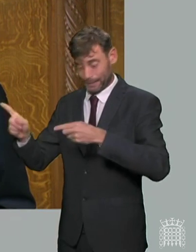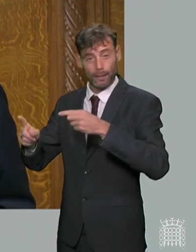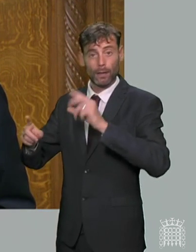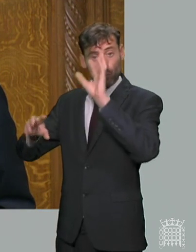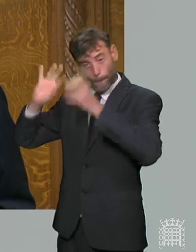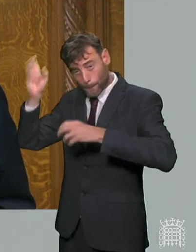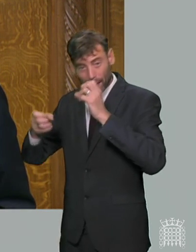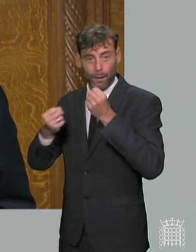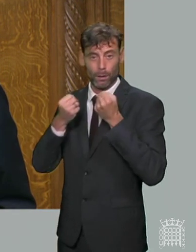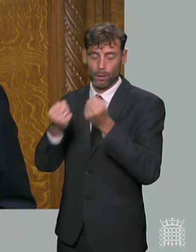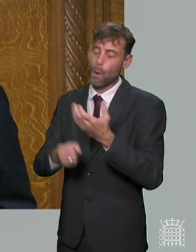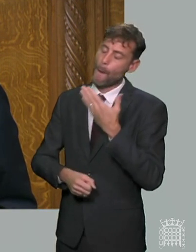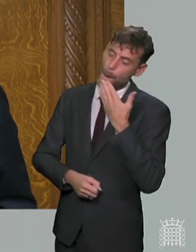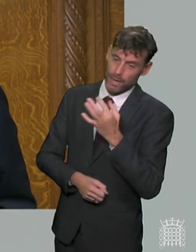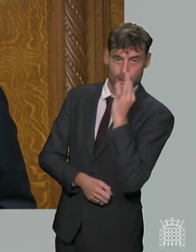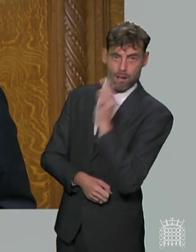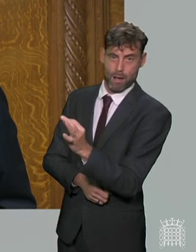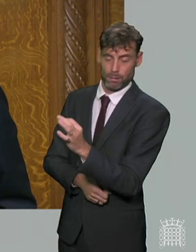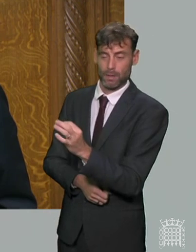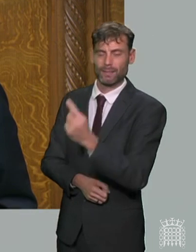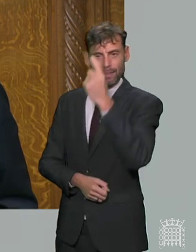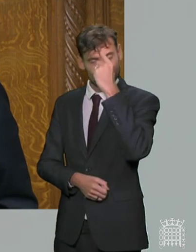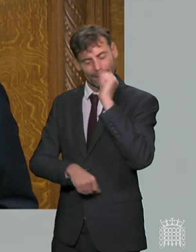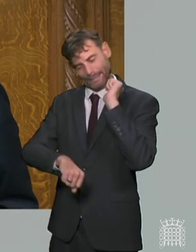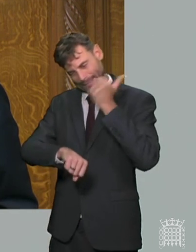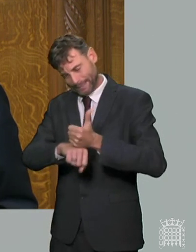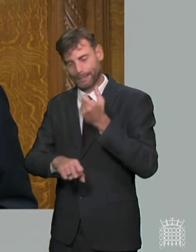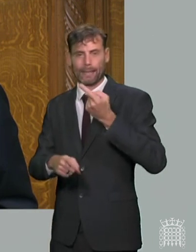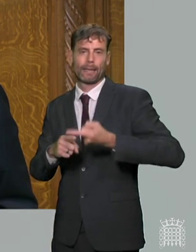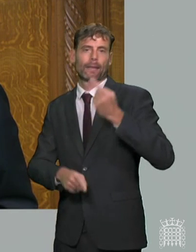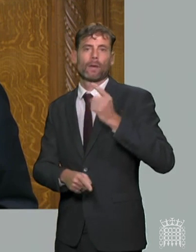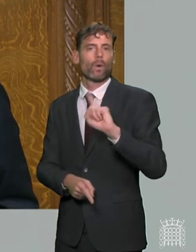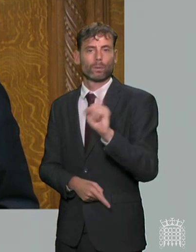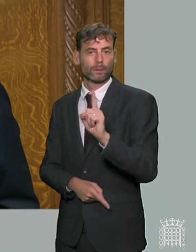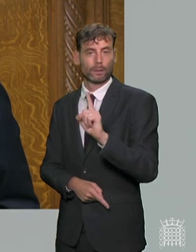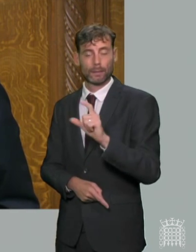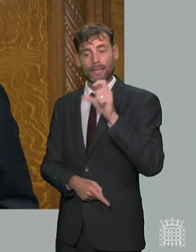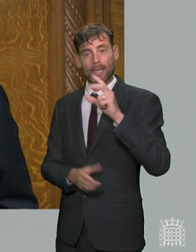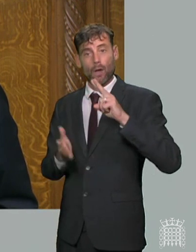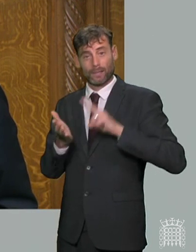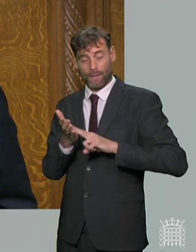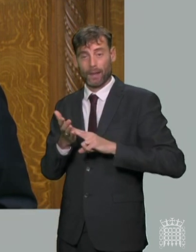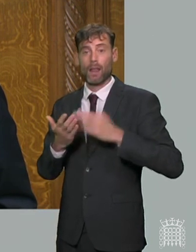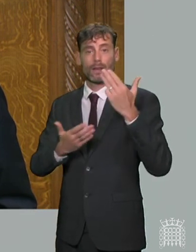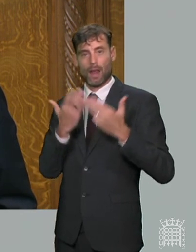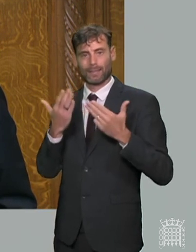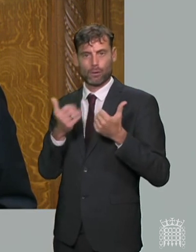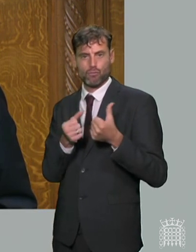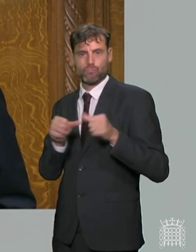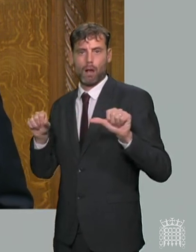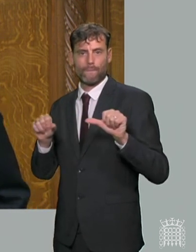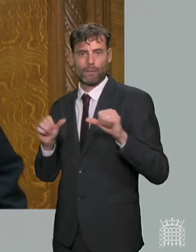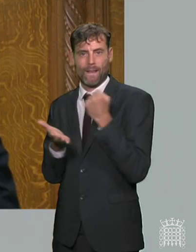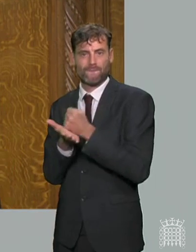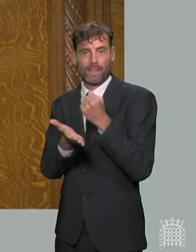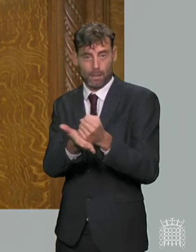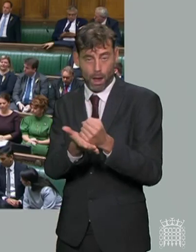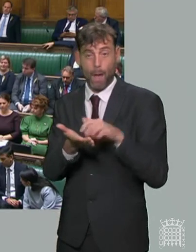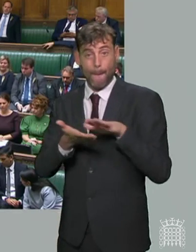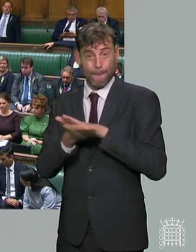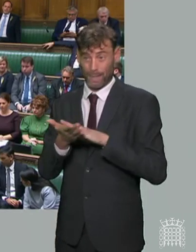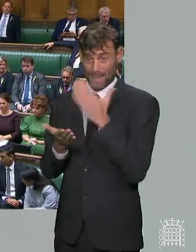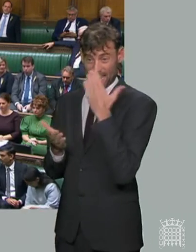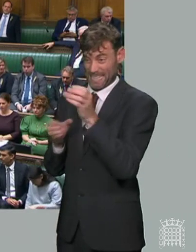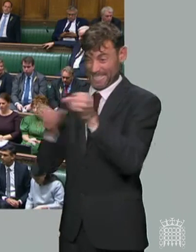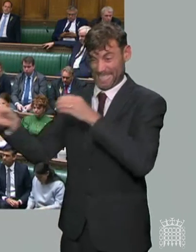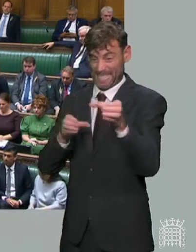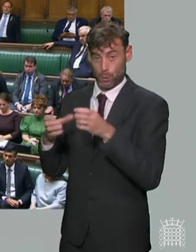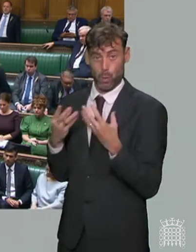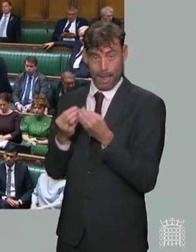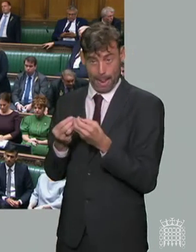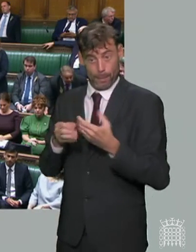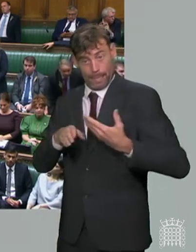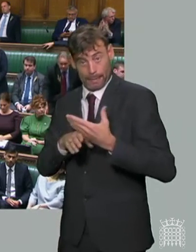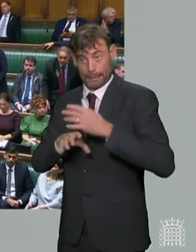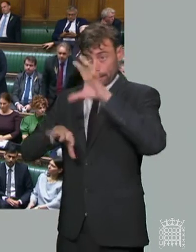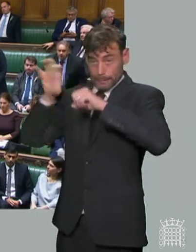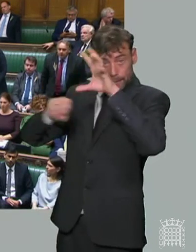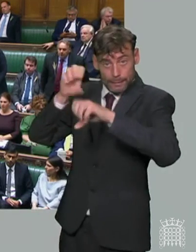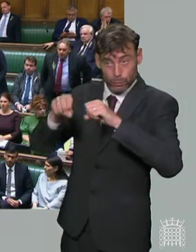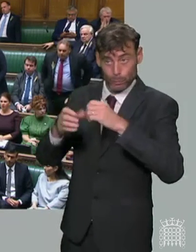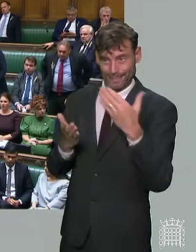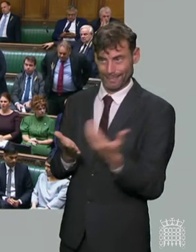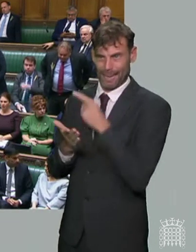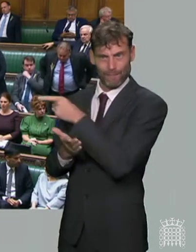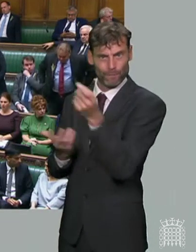Will my right honourable Friend seek to introduce immediately a covid-recovery visa, so that this year’s crops are not lost?